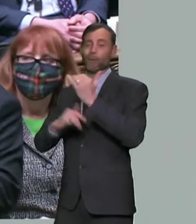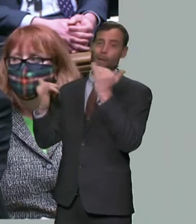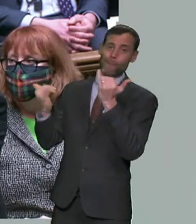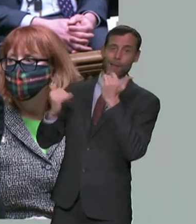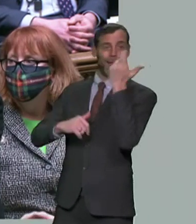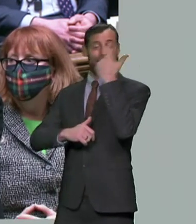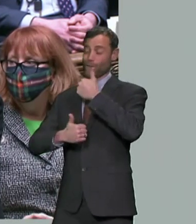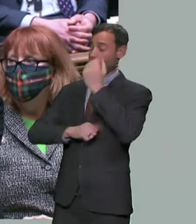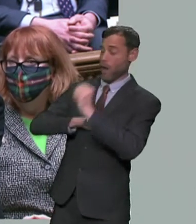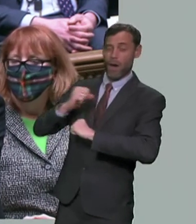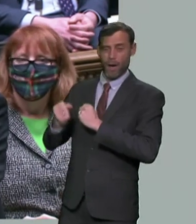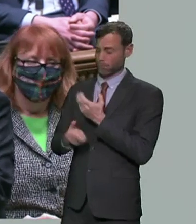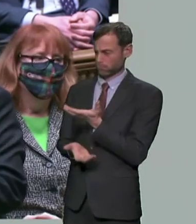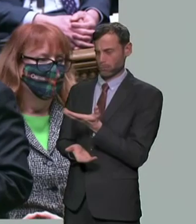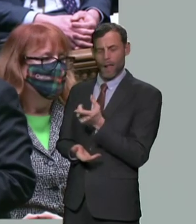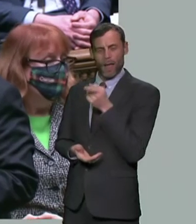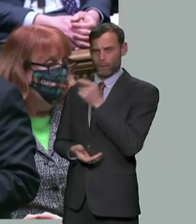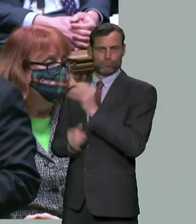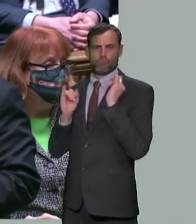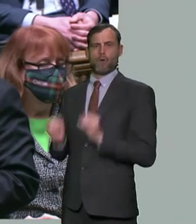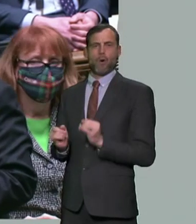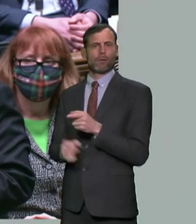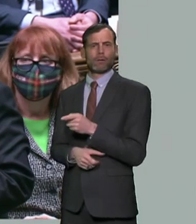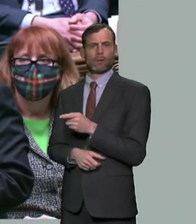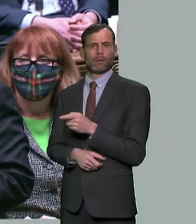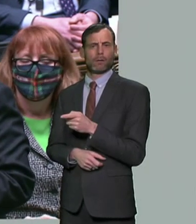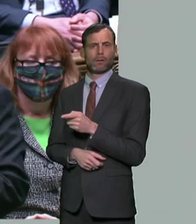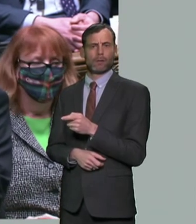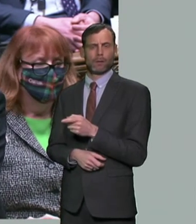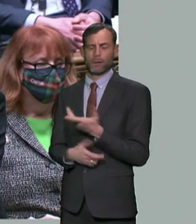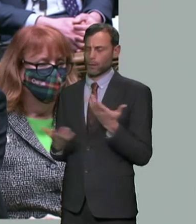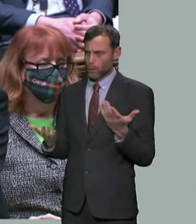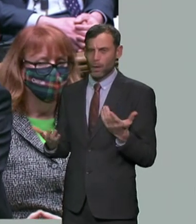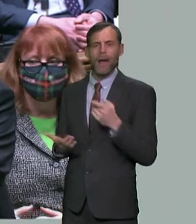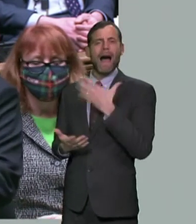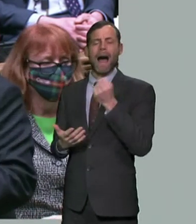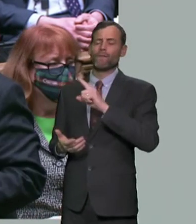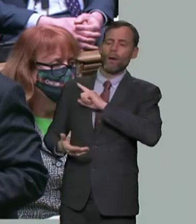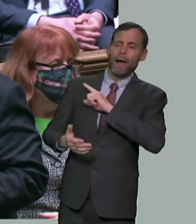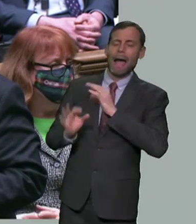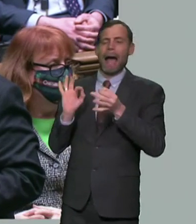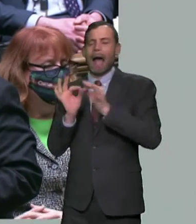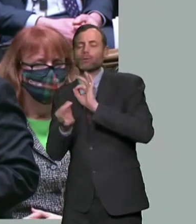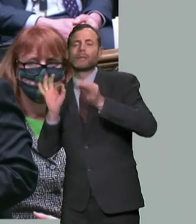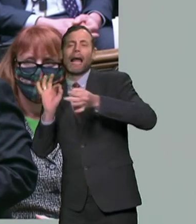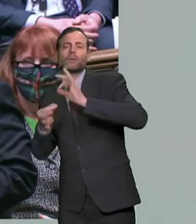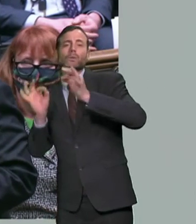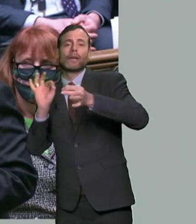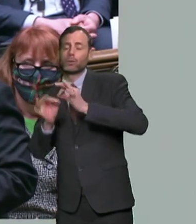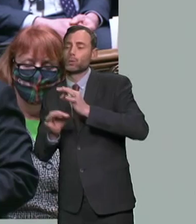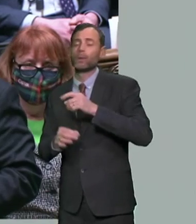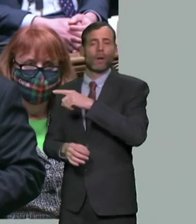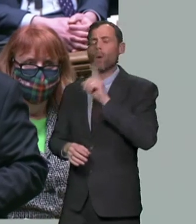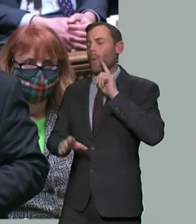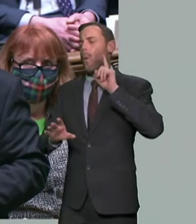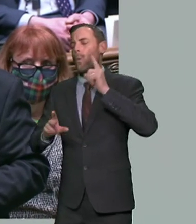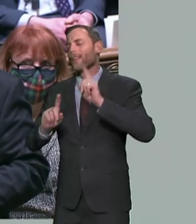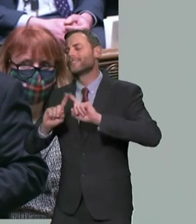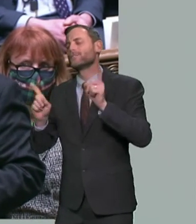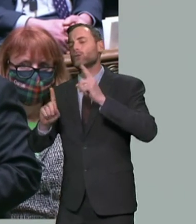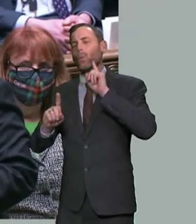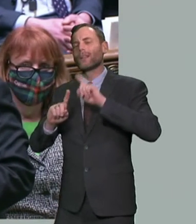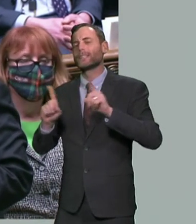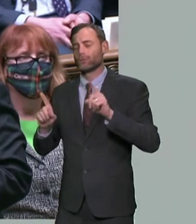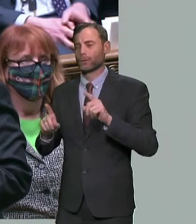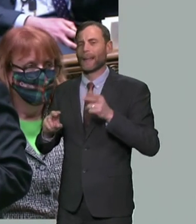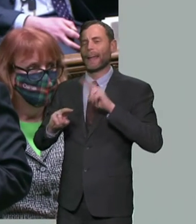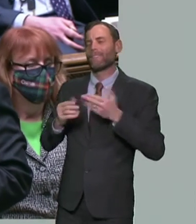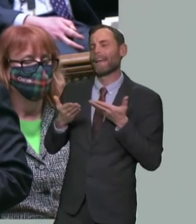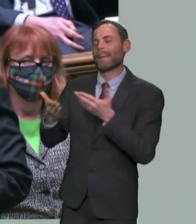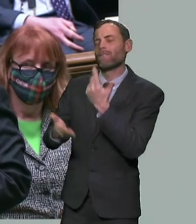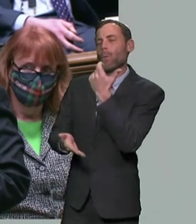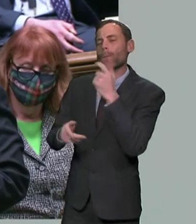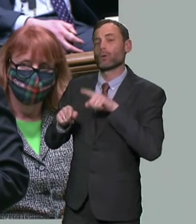It simply is not acceptable—the fake contrition, the endless excuses, the empty promises that it will be different if only we give him one last chance.